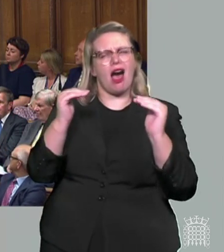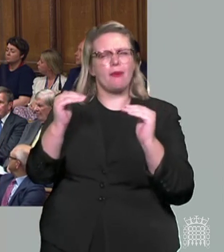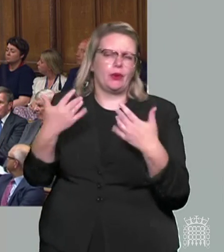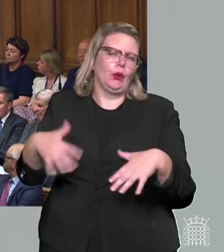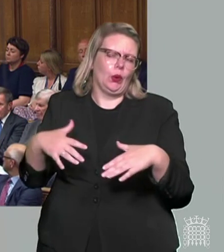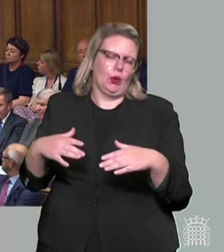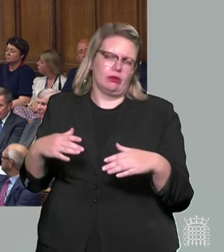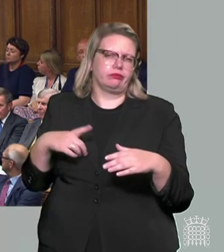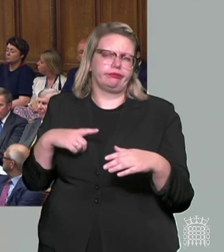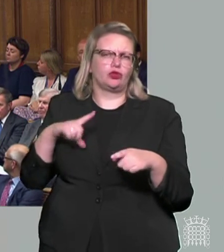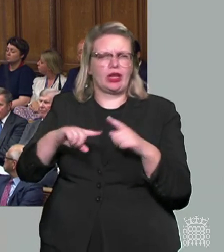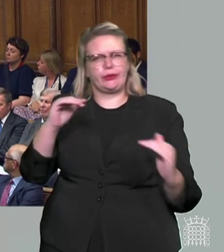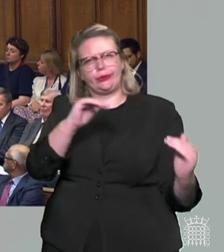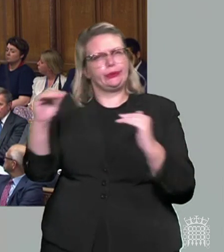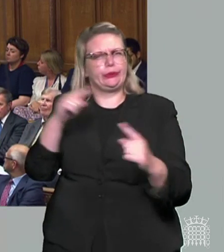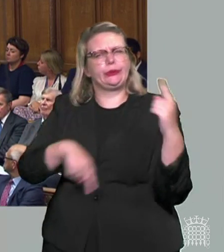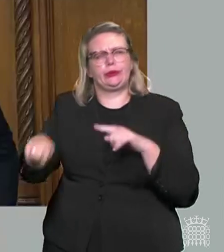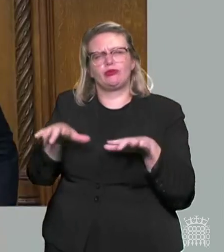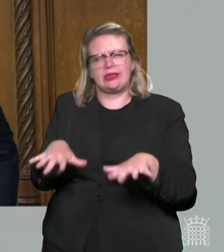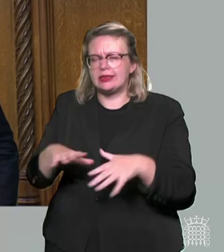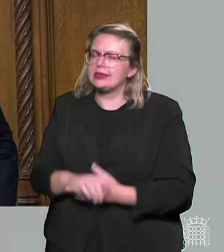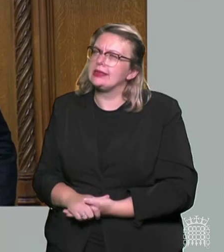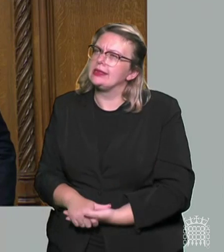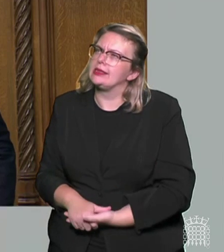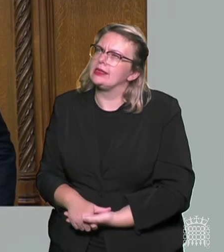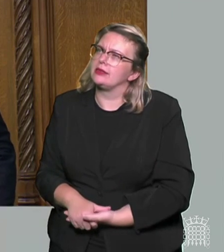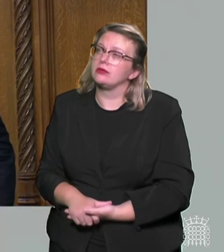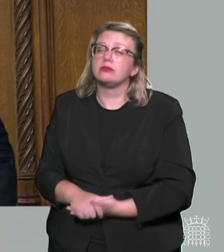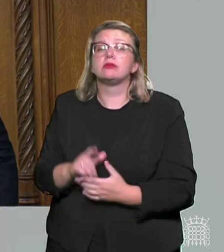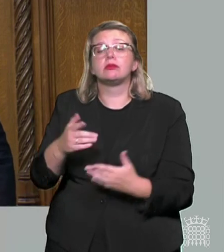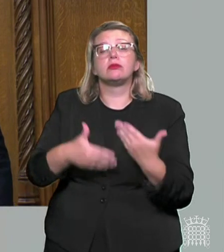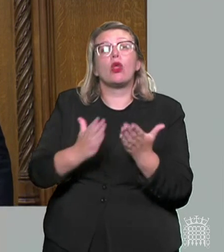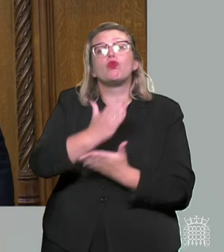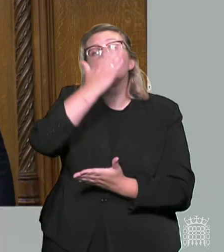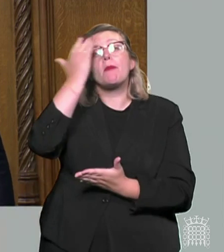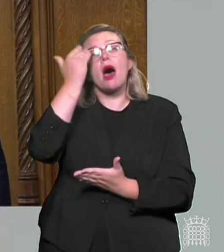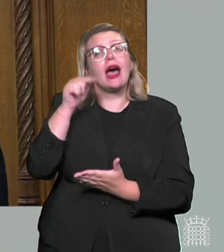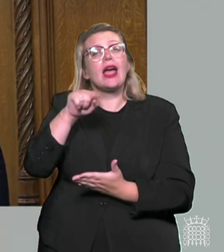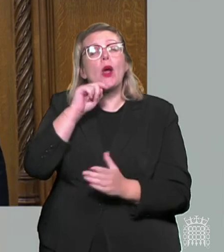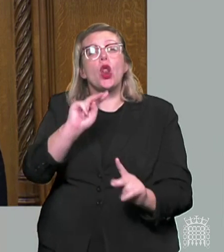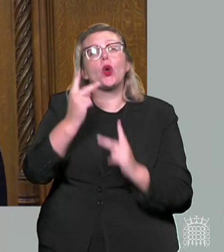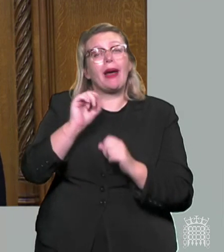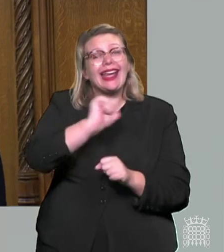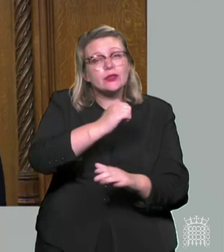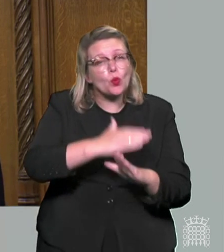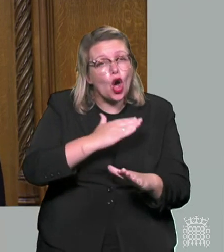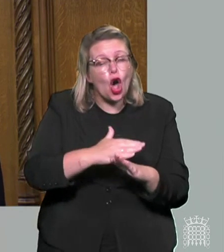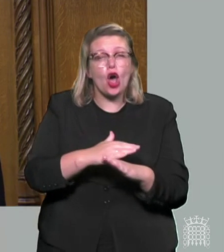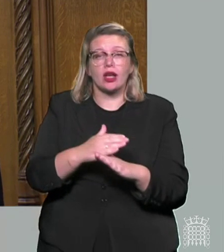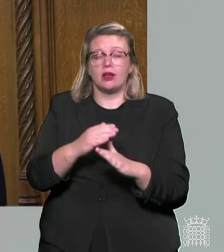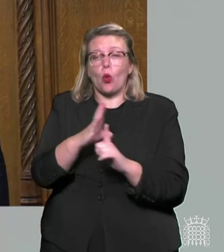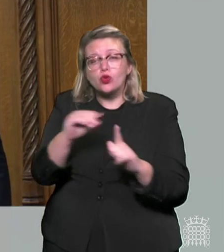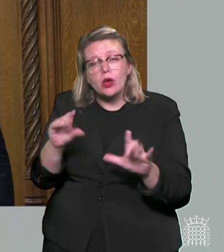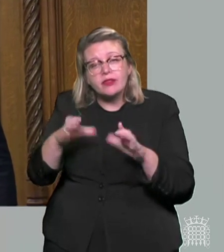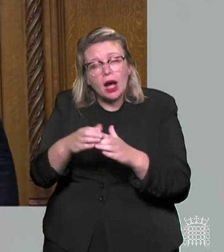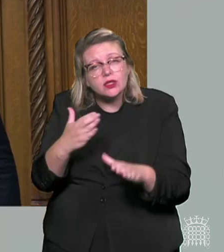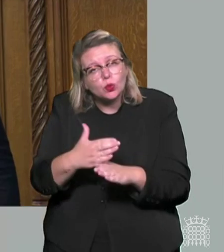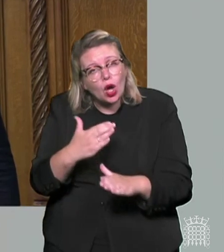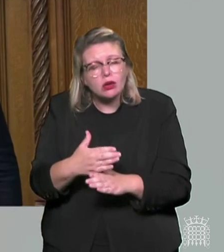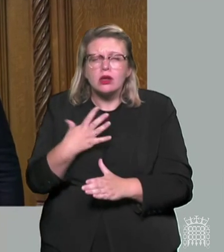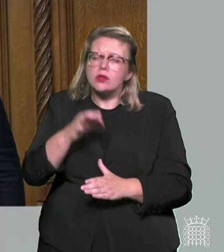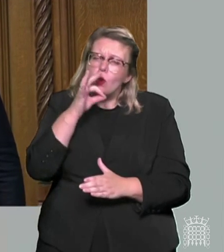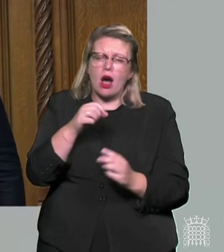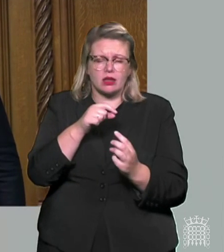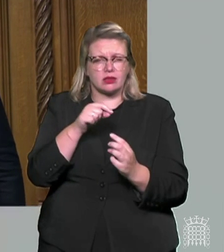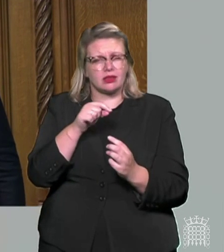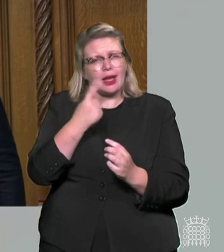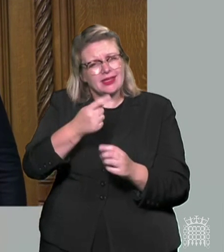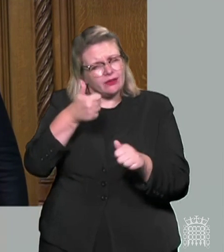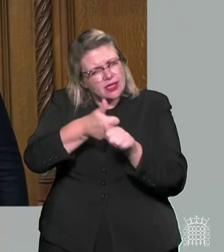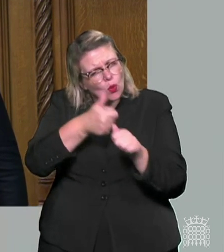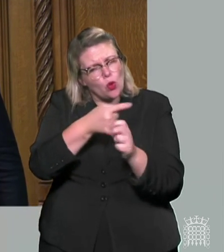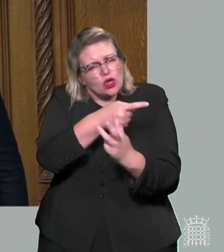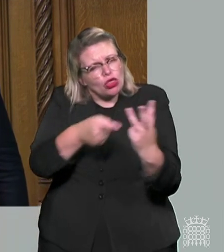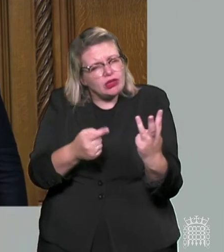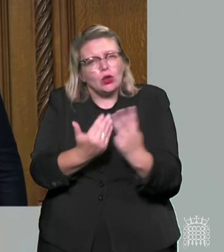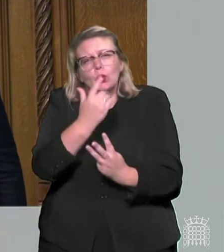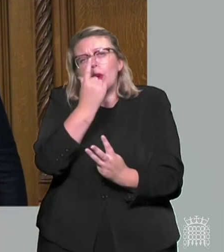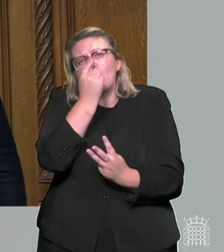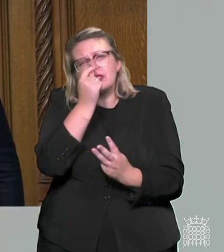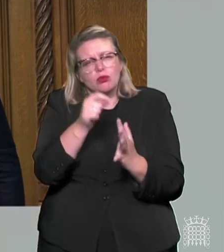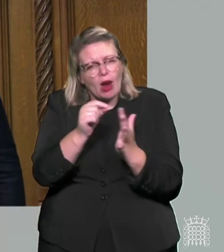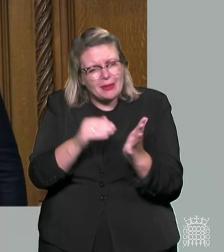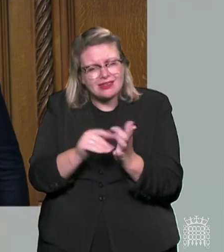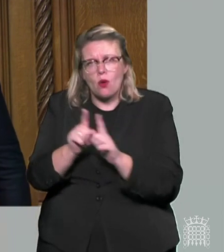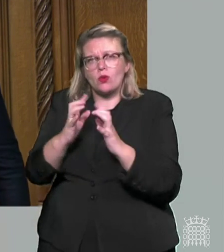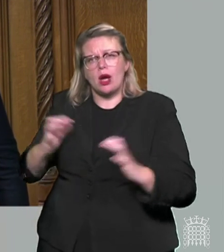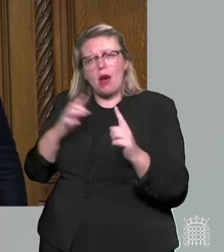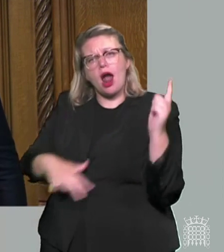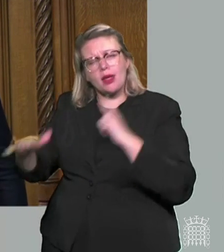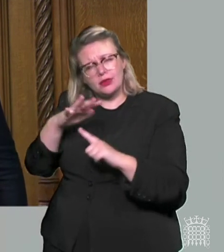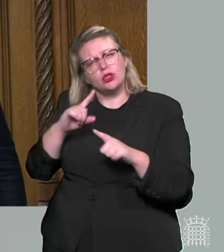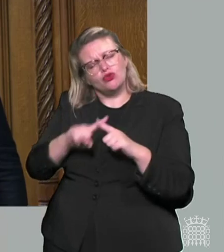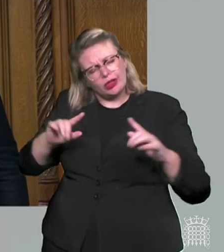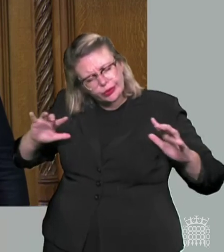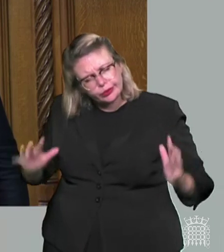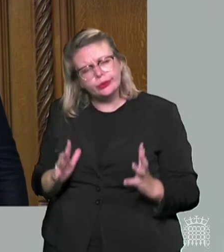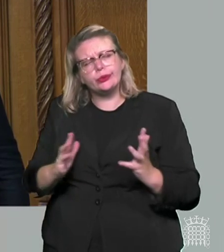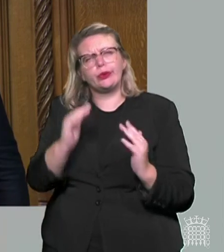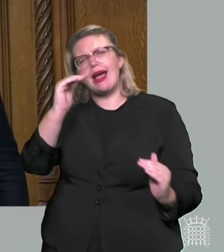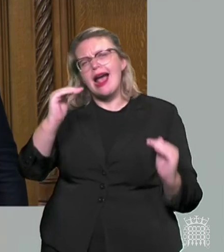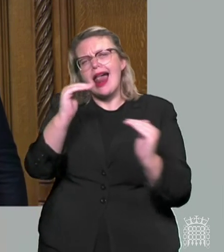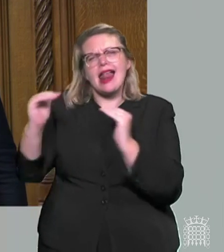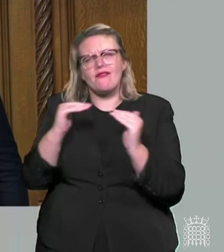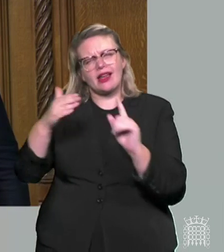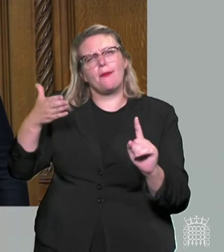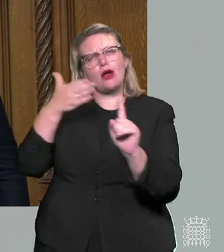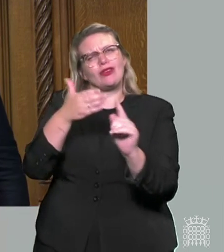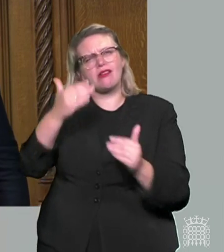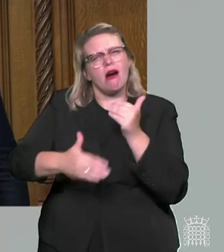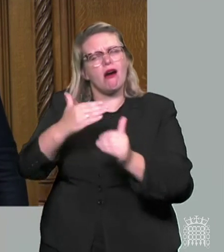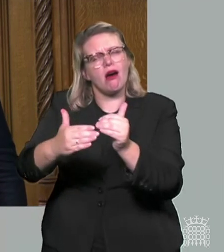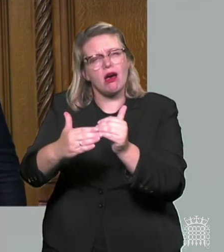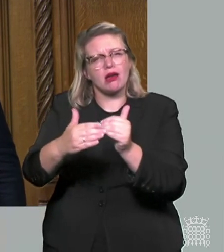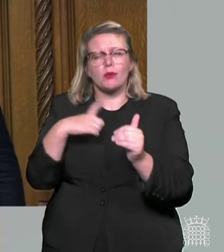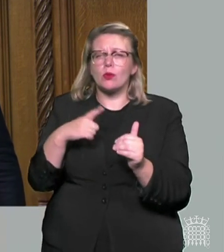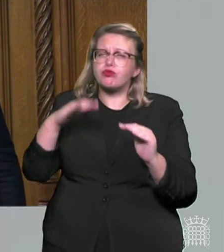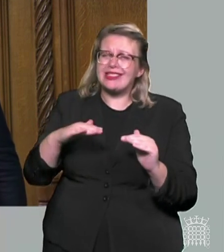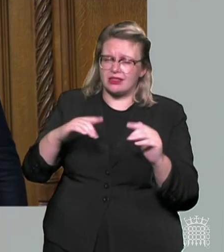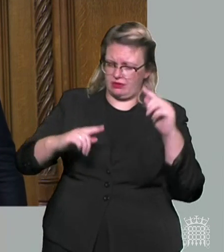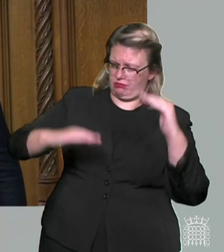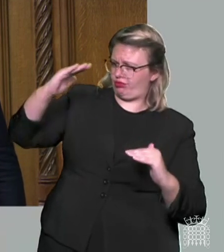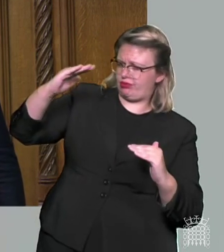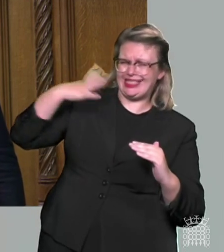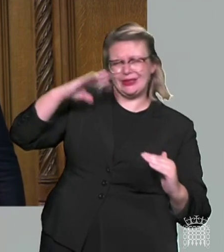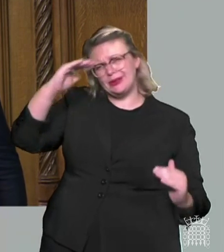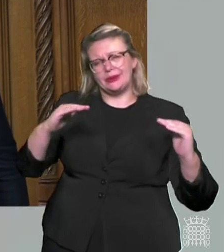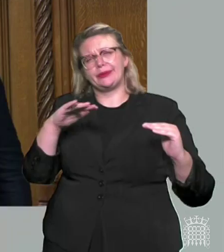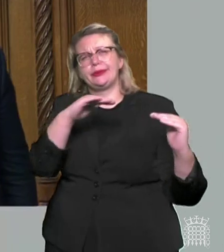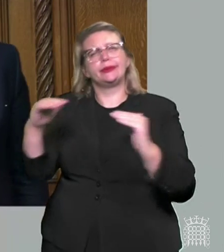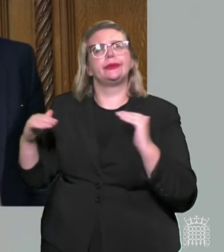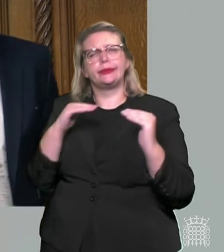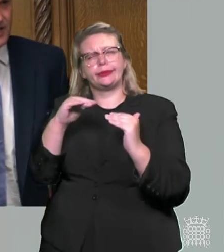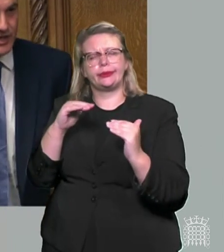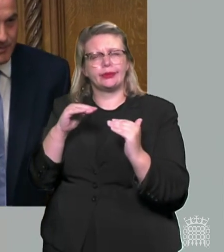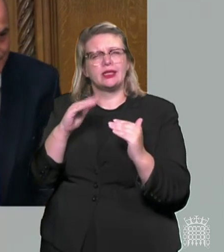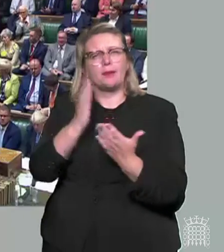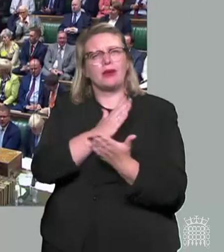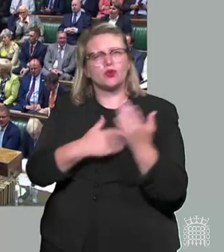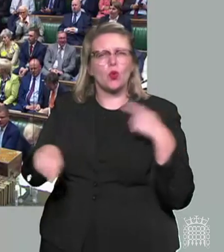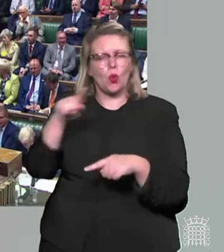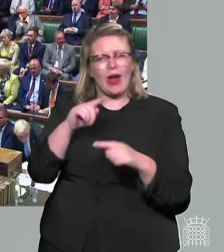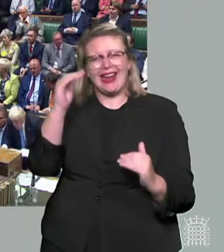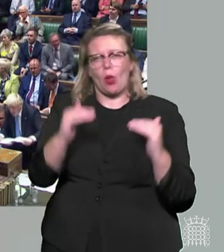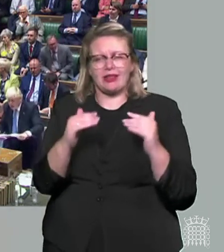As he rightly reflects with pride this summer on the work of both himself and his Government, will he urge all candidates in the leadership election and all colleagues in the House further to drive forward the levelling-up agenda to tackle inequality wherever it is found in the United Kingdom?